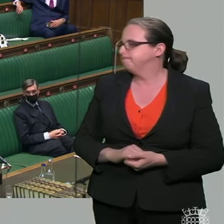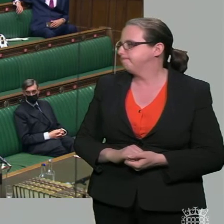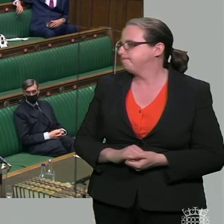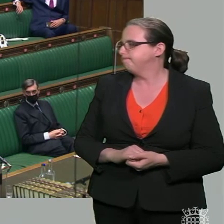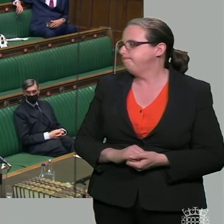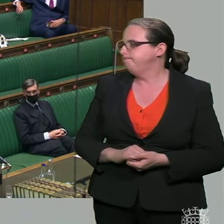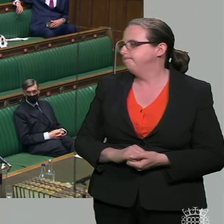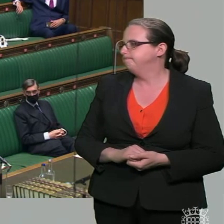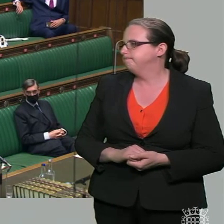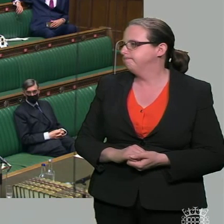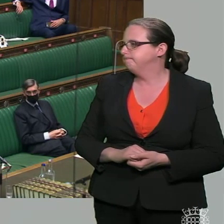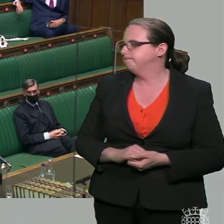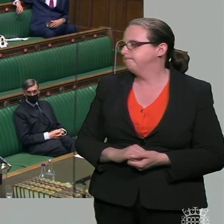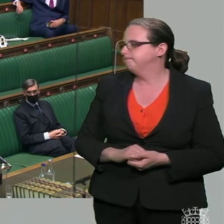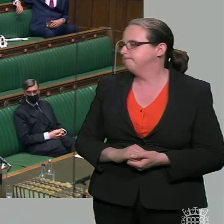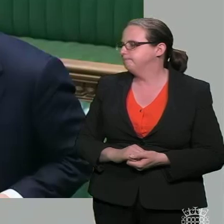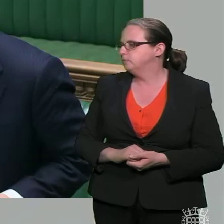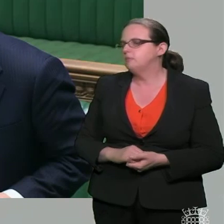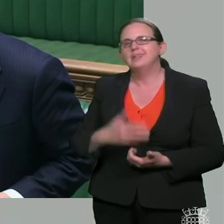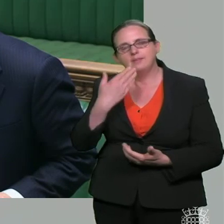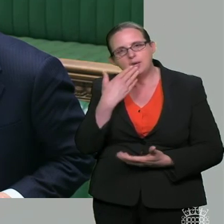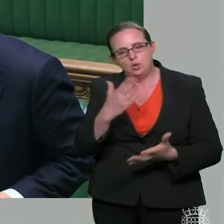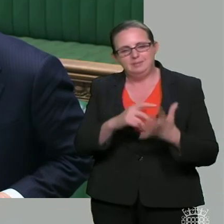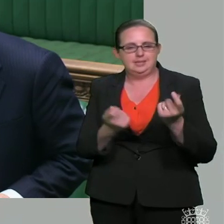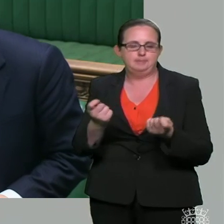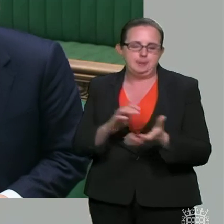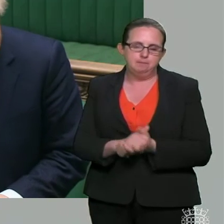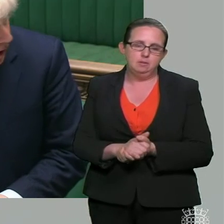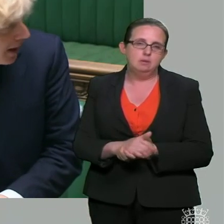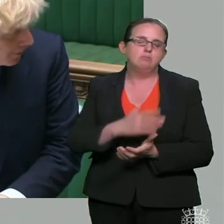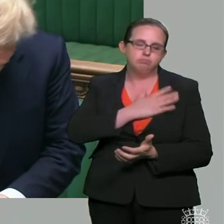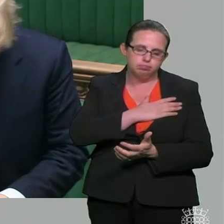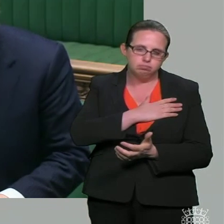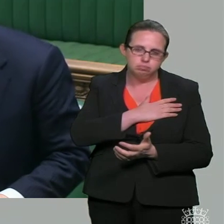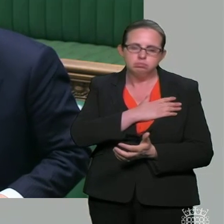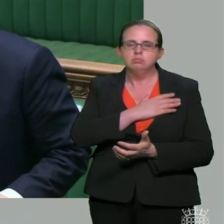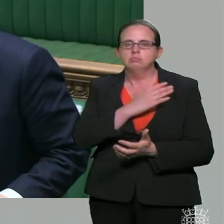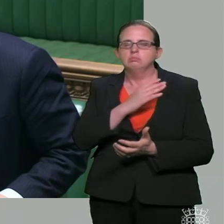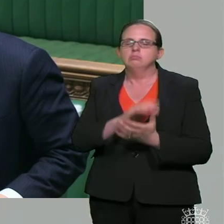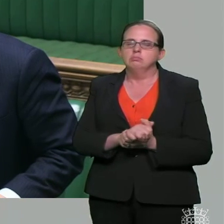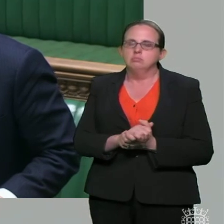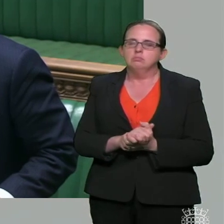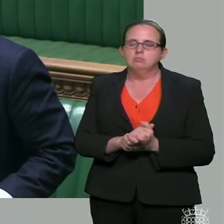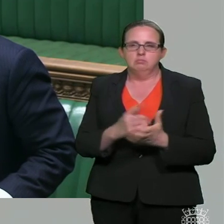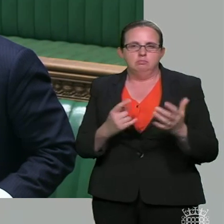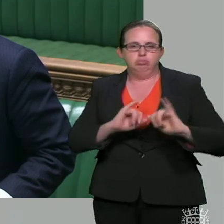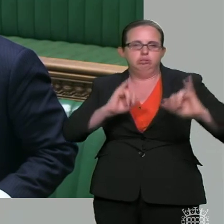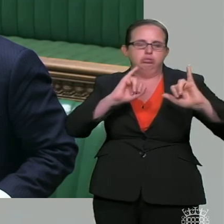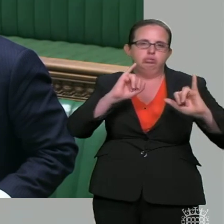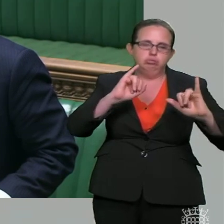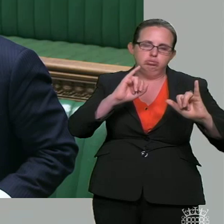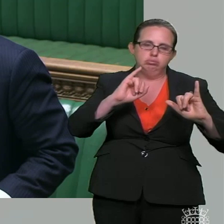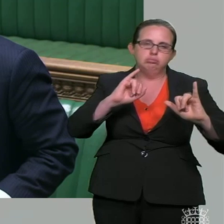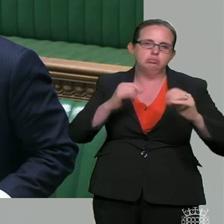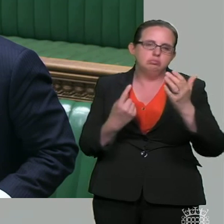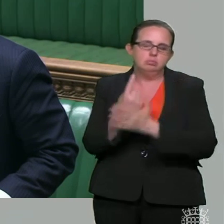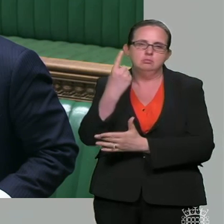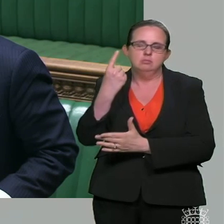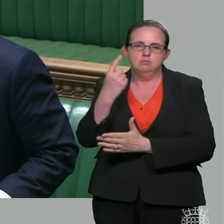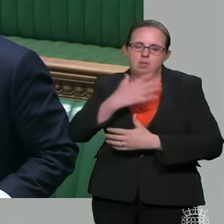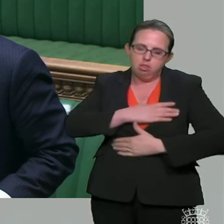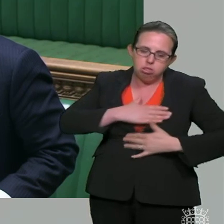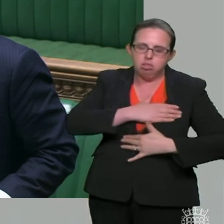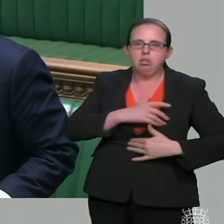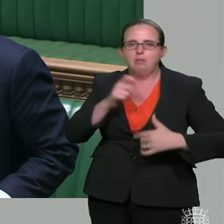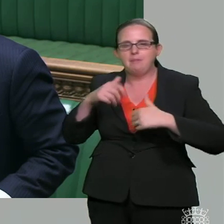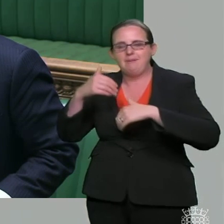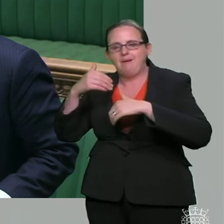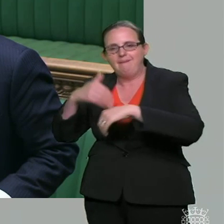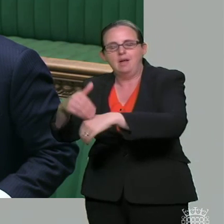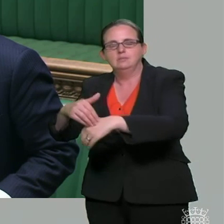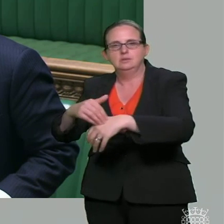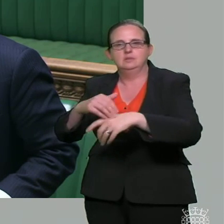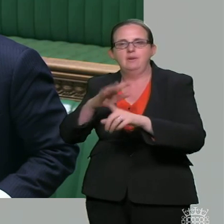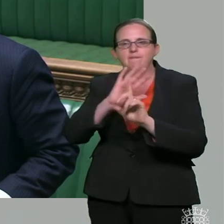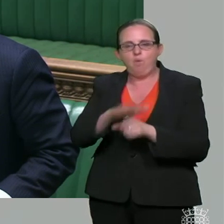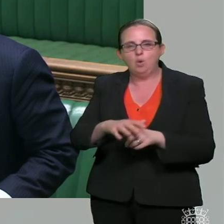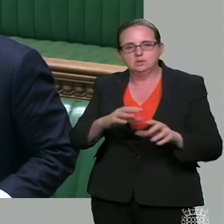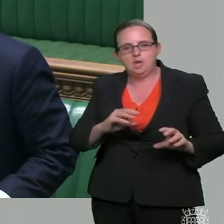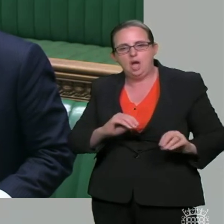I echo my honourable Friend’s sentiments about Southend, but also what he says about those who have been affected by forced adoption.